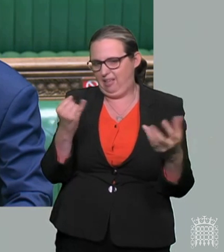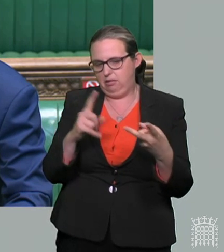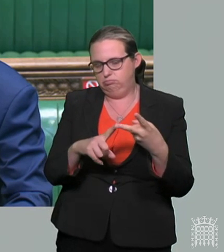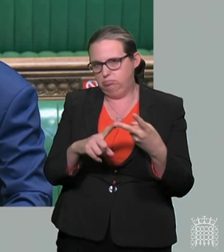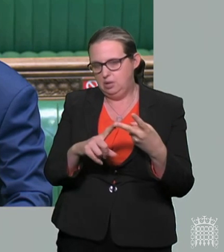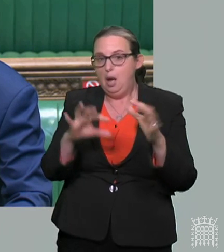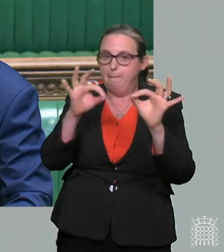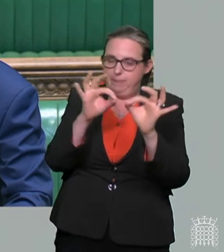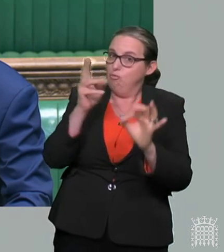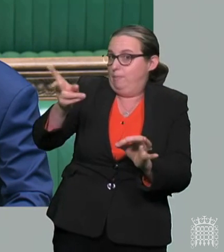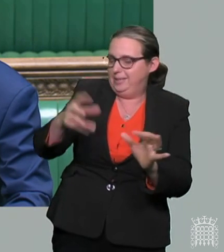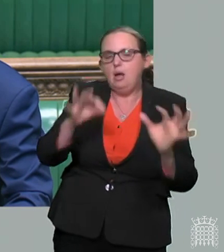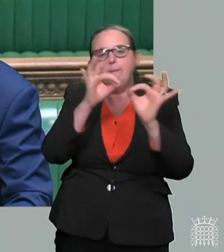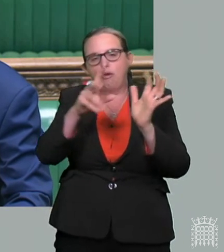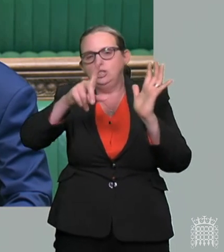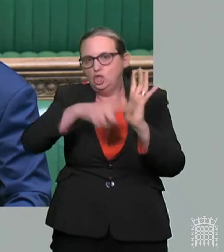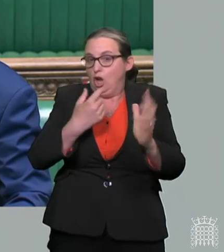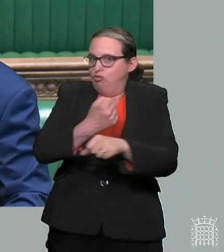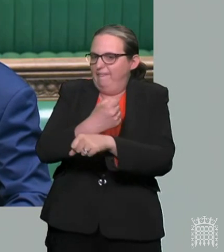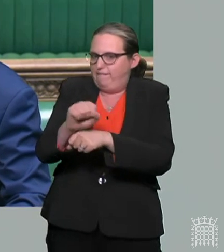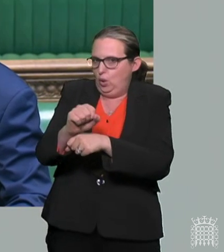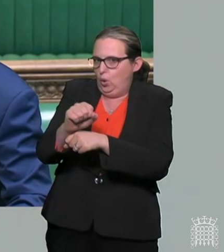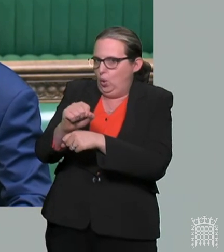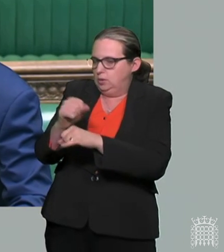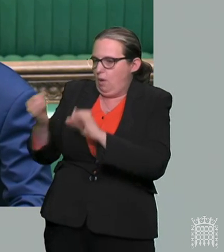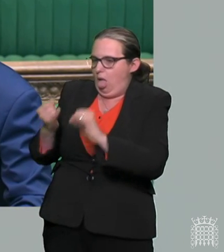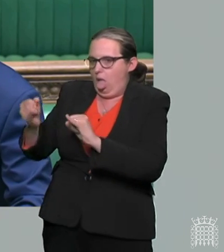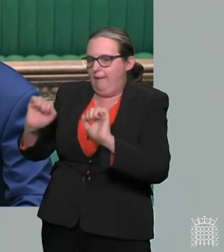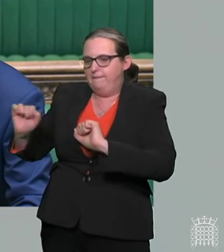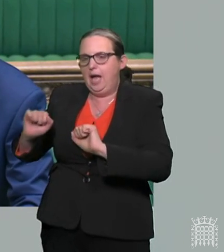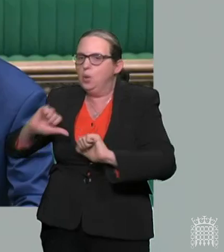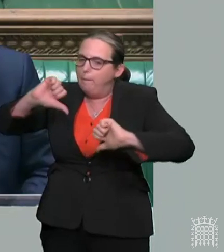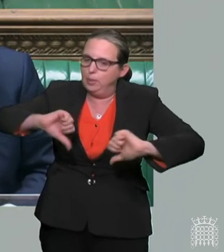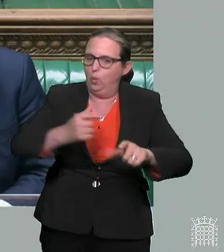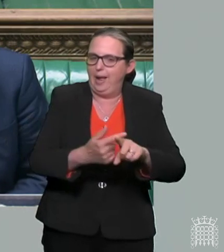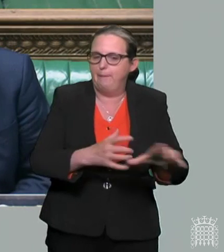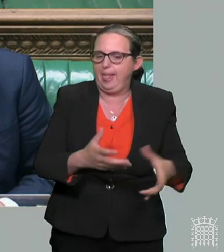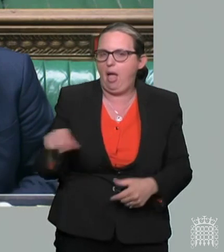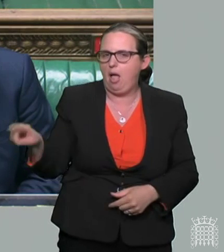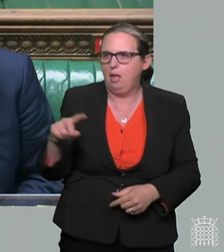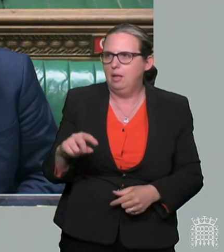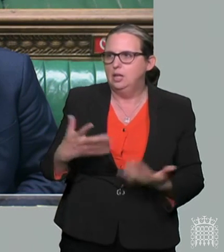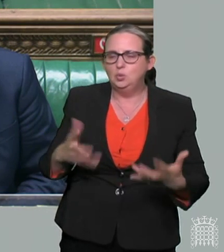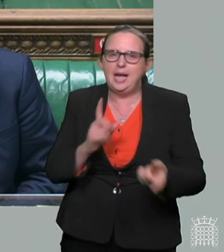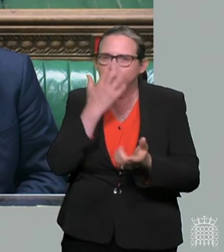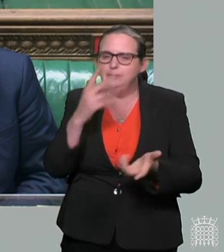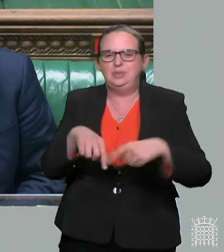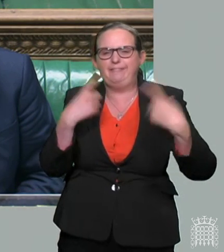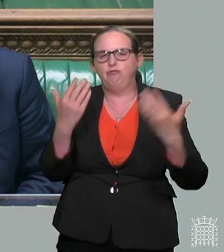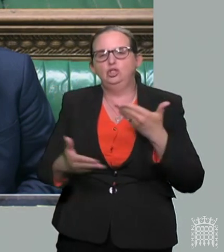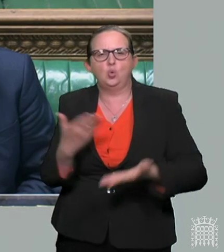That is absolutely clear, but it is not quite what the Prime Minister is implying today.